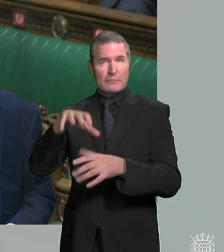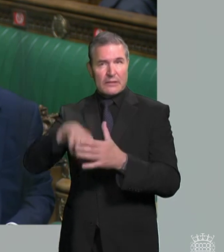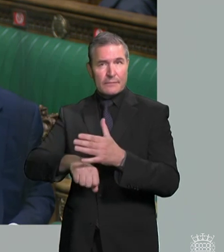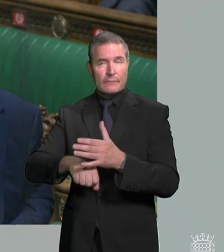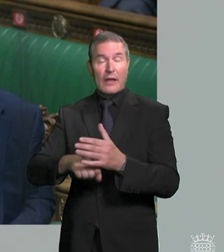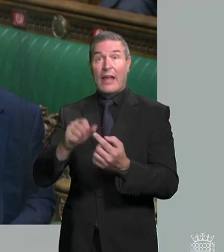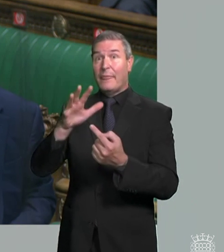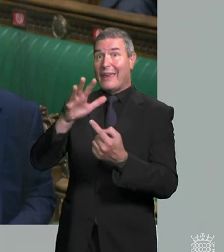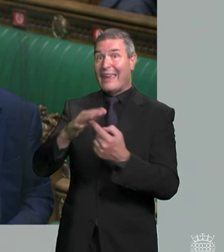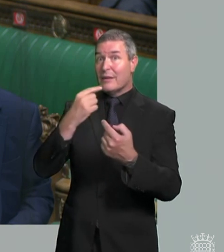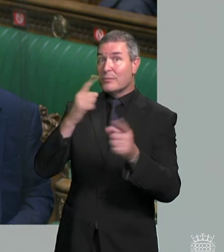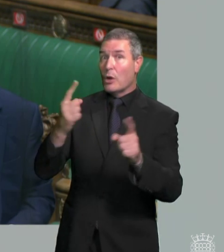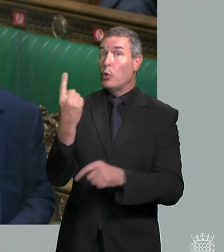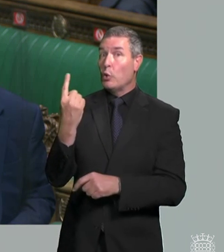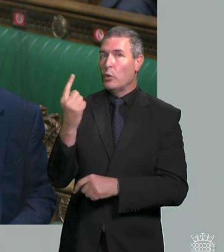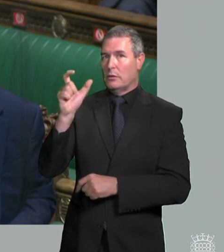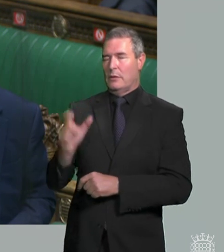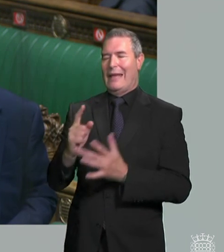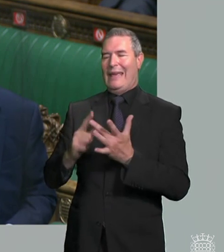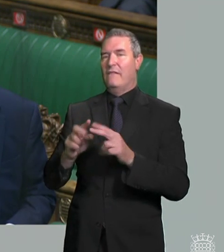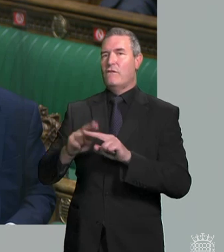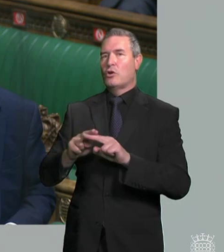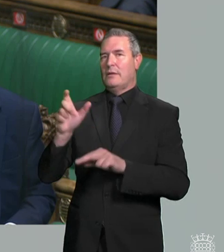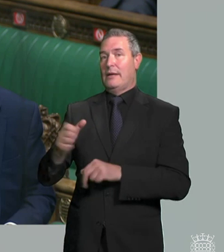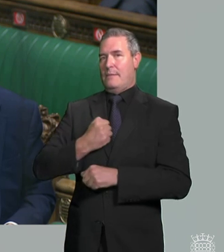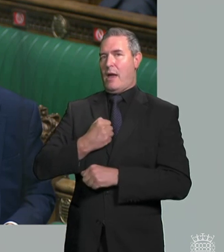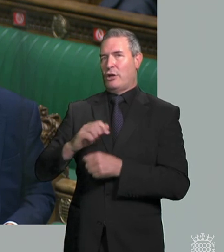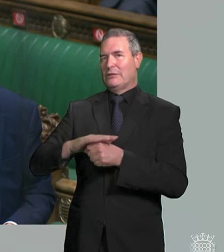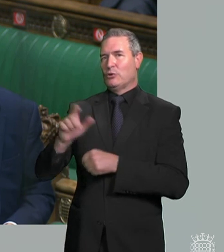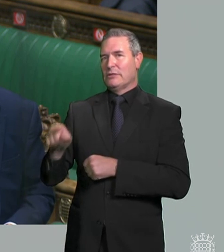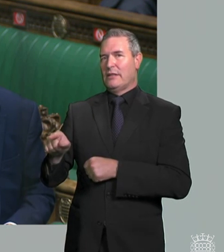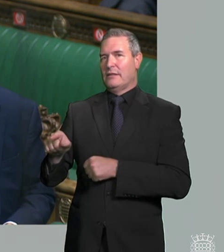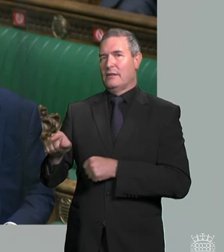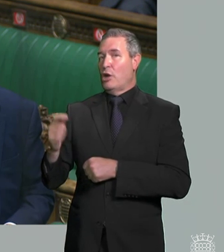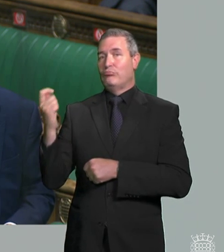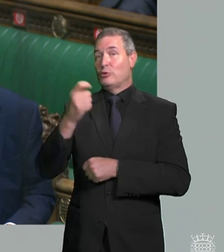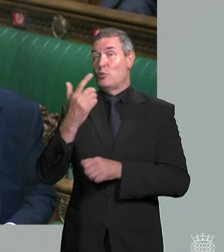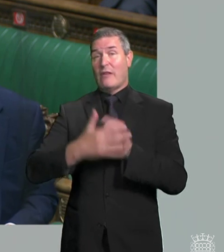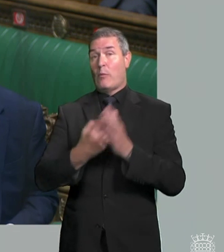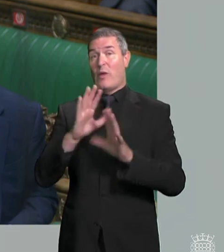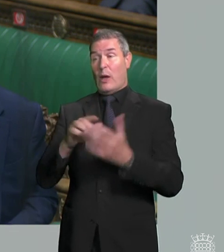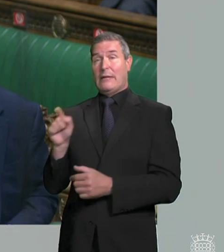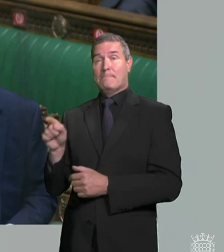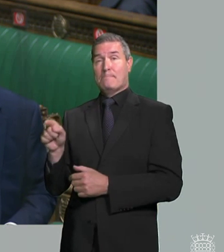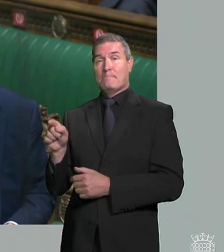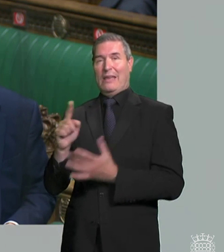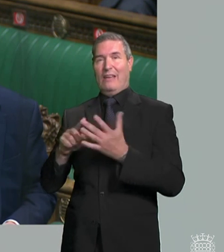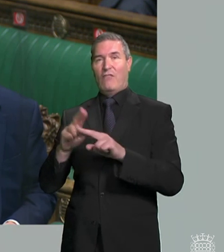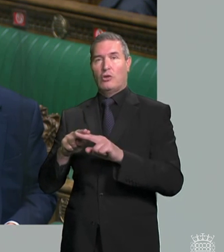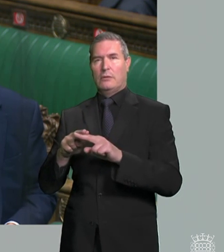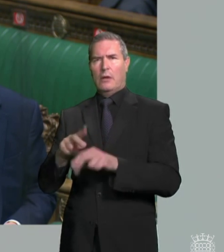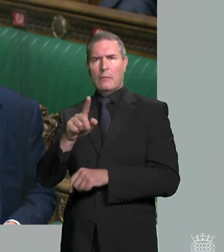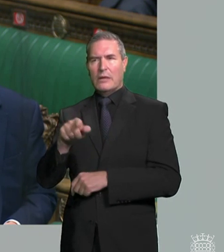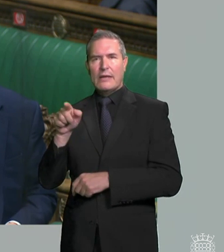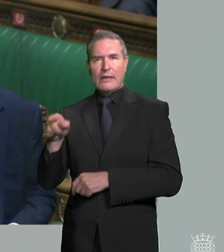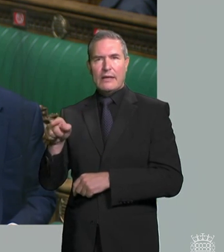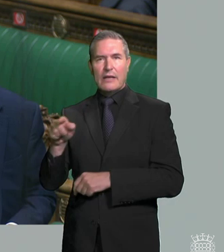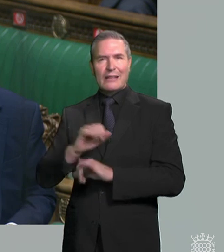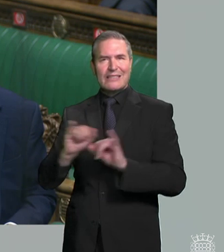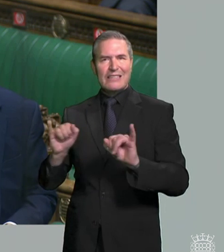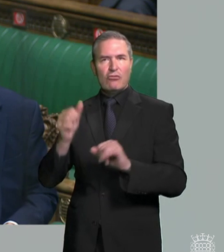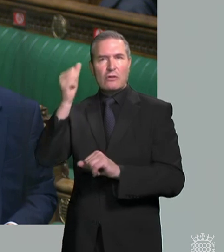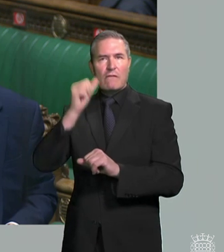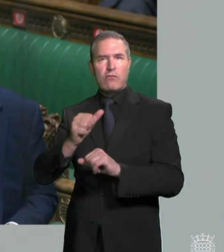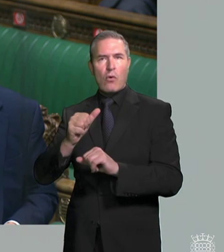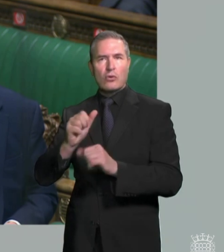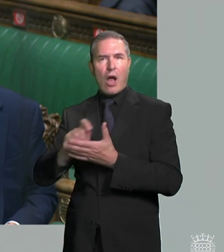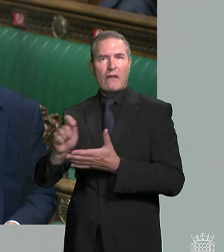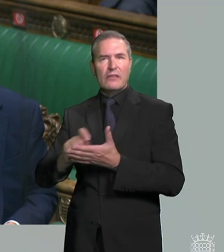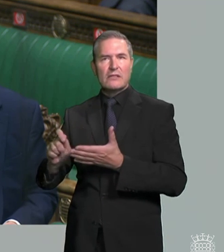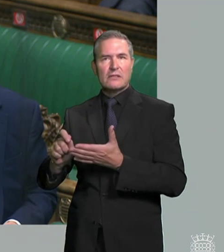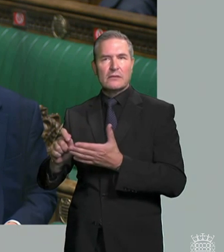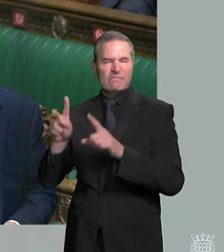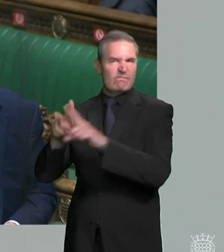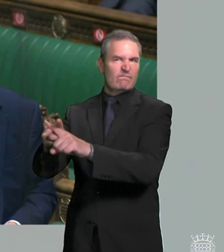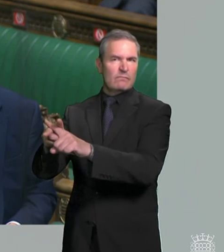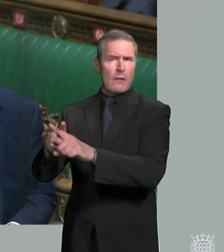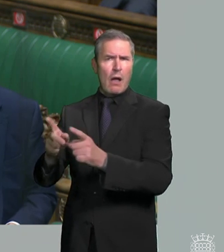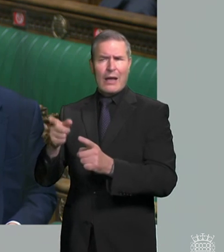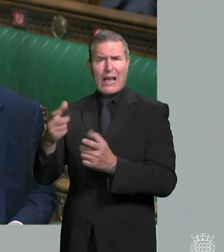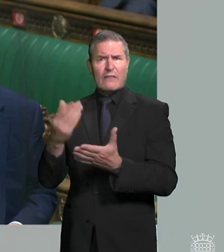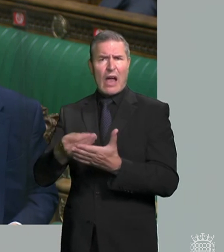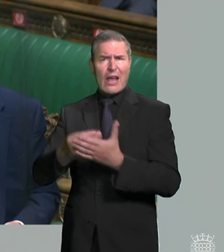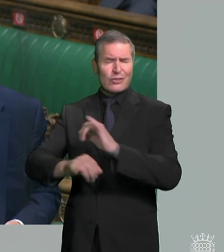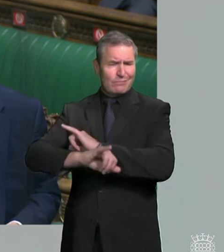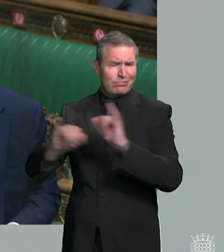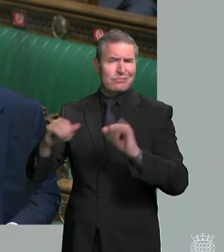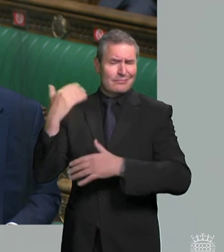The key whistleblower in this case was my constituent Ian Foxley, without whom the prosecution would never have happened, yet he has been totally hung out to dry by the Serious Fraud Office, despite 10 years of financial devastation.